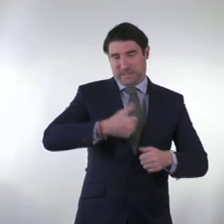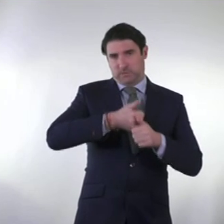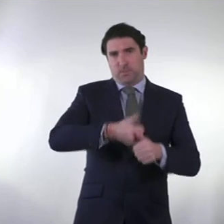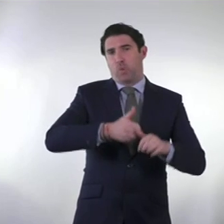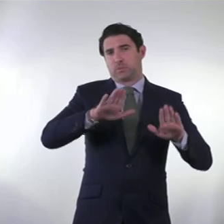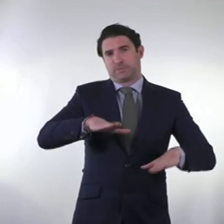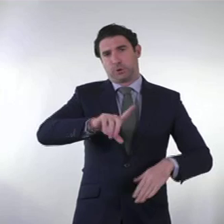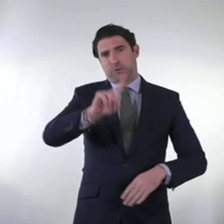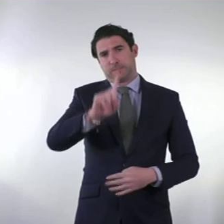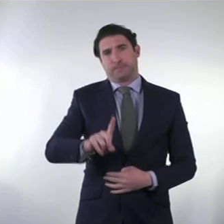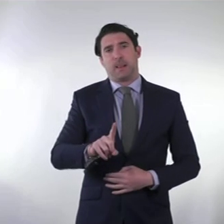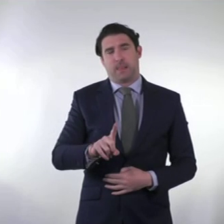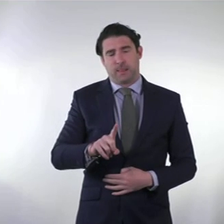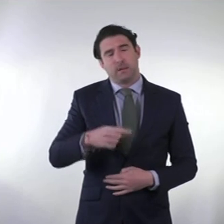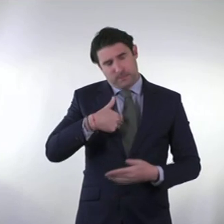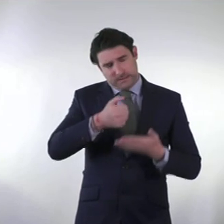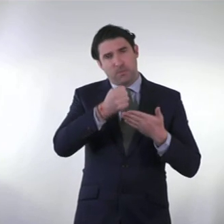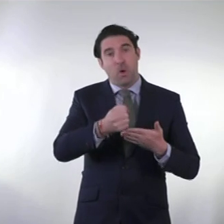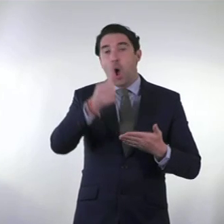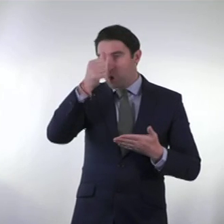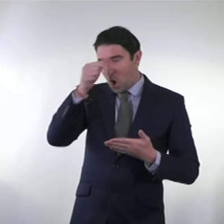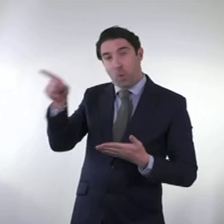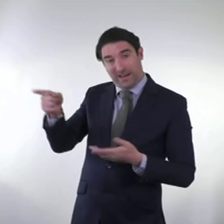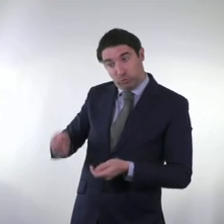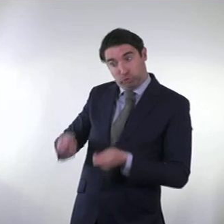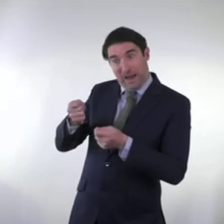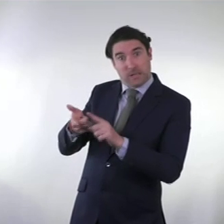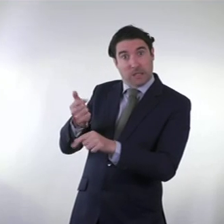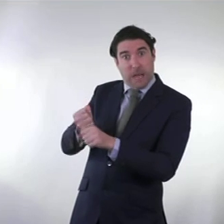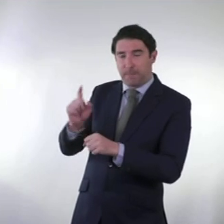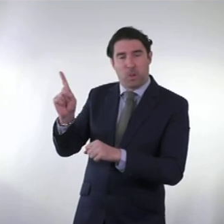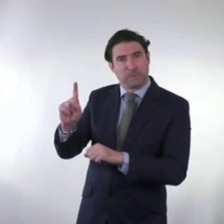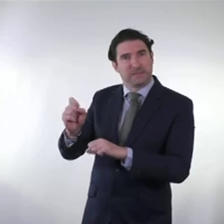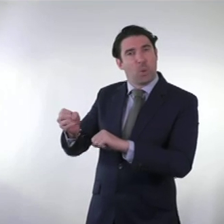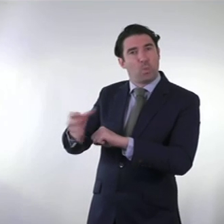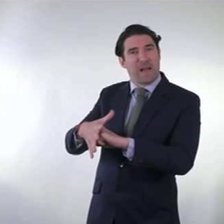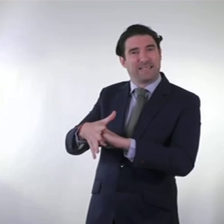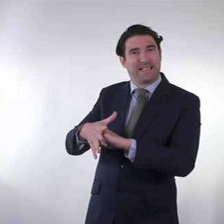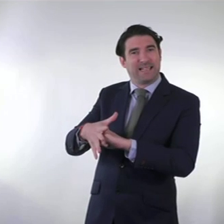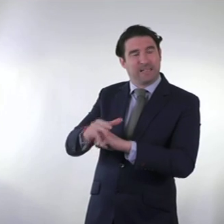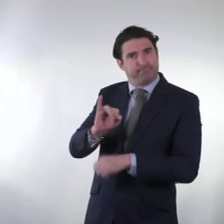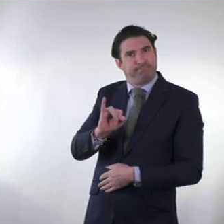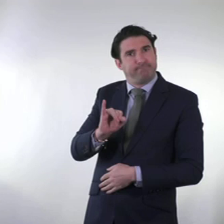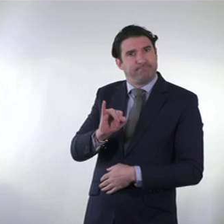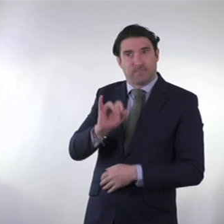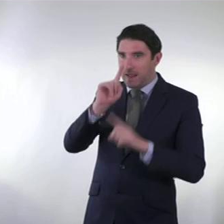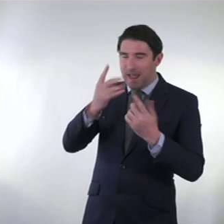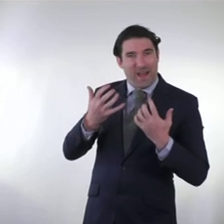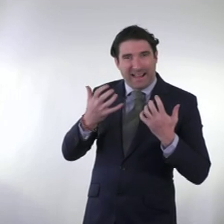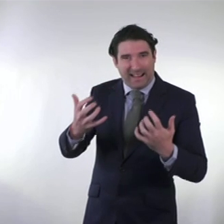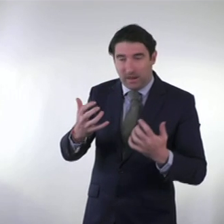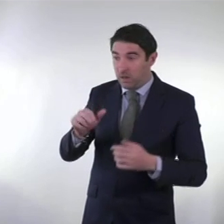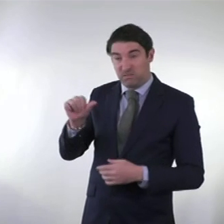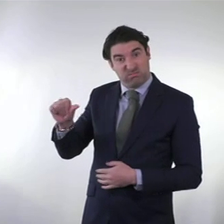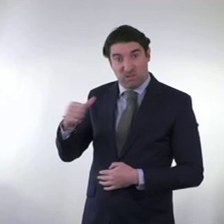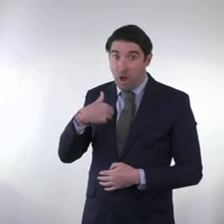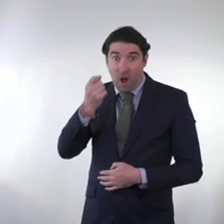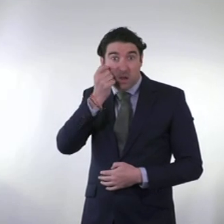We will help. I know that the wedding sector has had a particularly tough time, and of course I feel for the gentleman in Richmond in Yorkshire to whom the right hon.